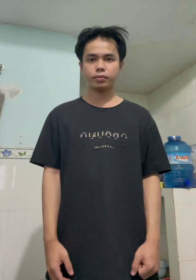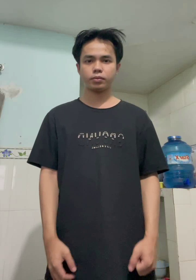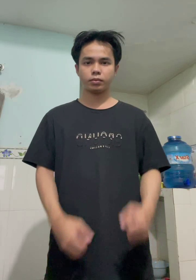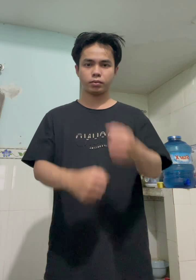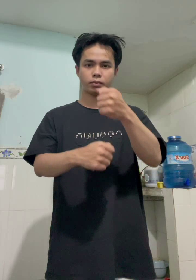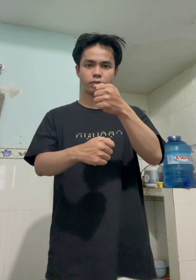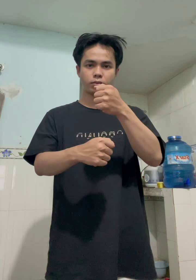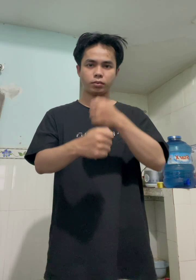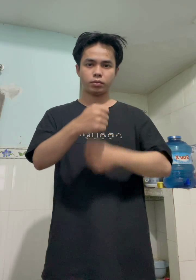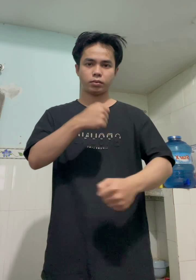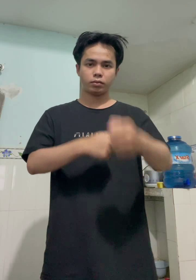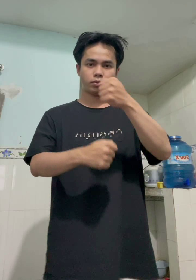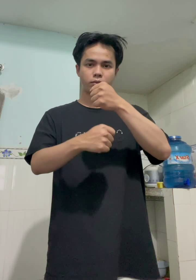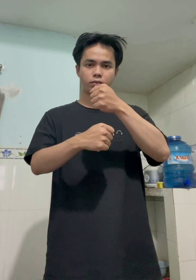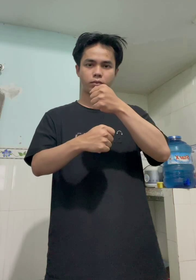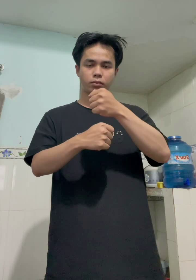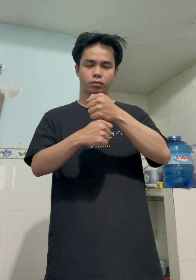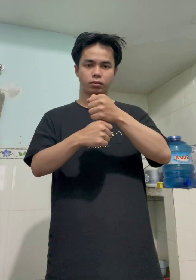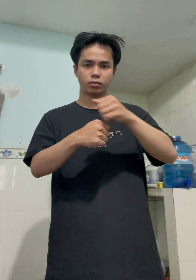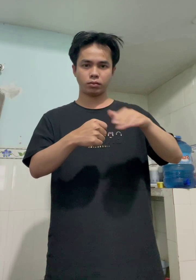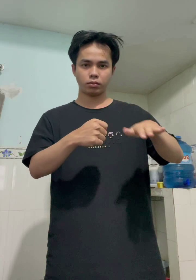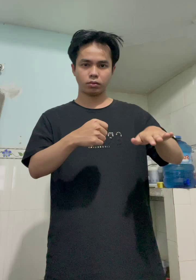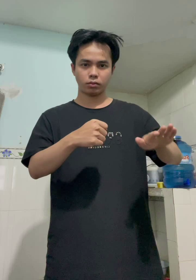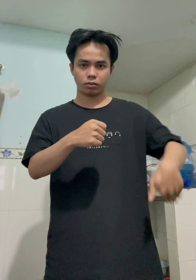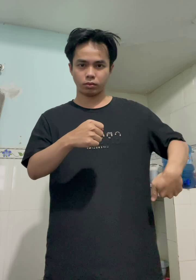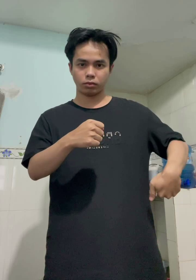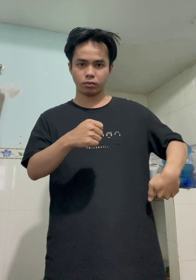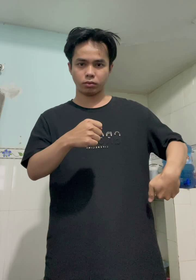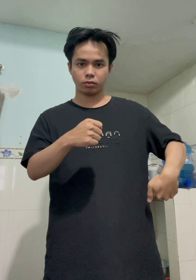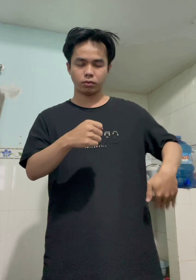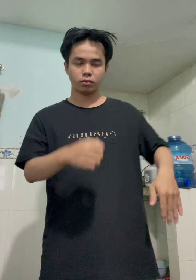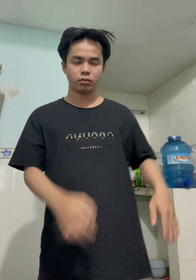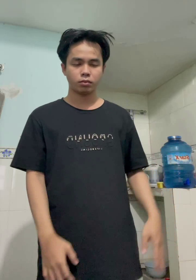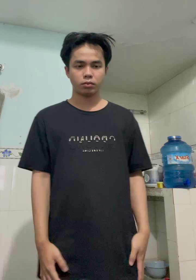nam sau